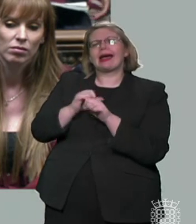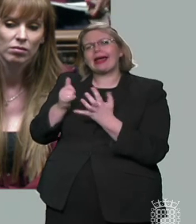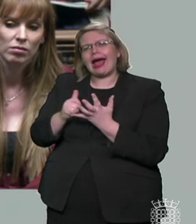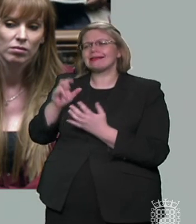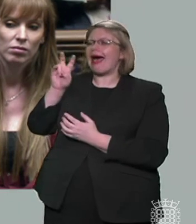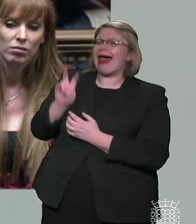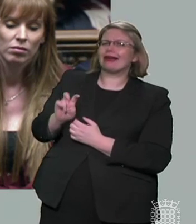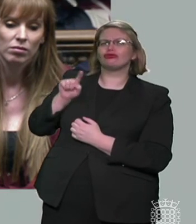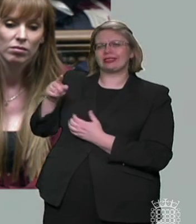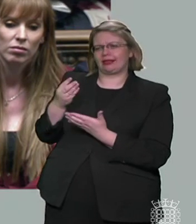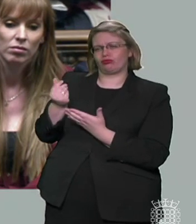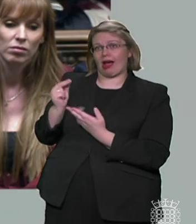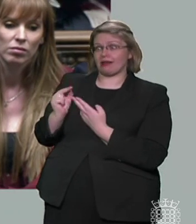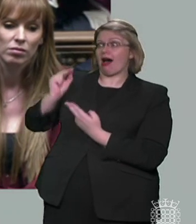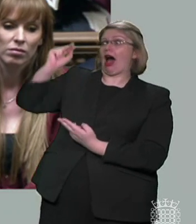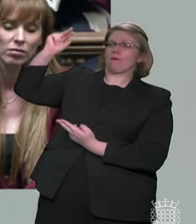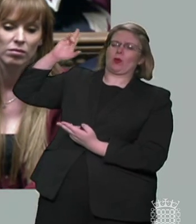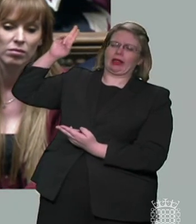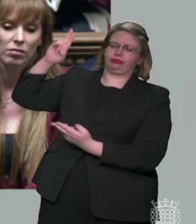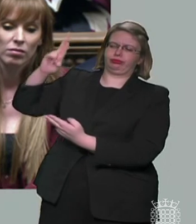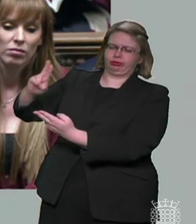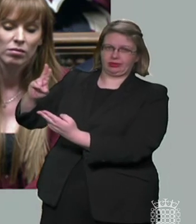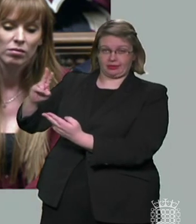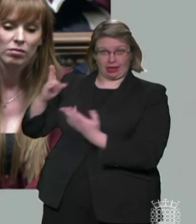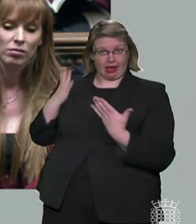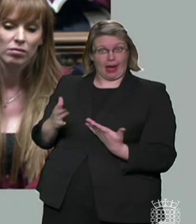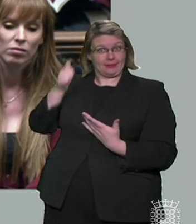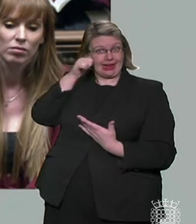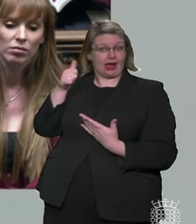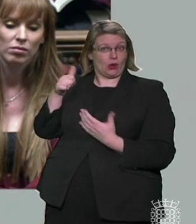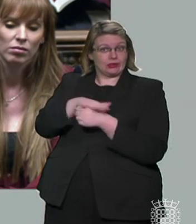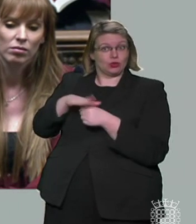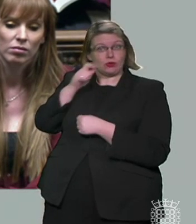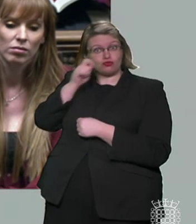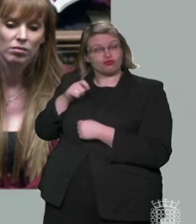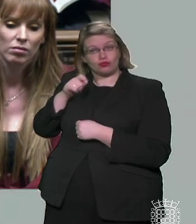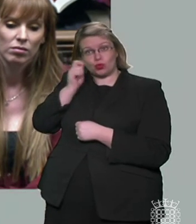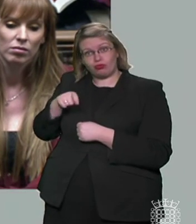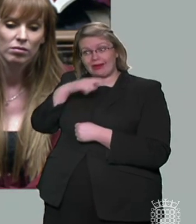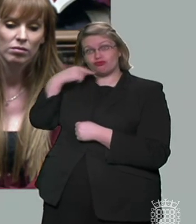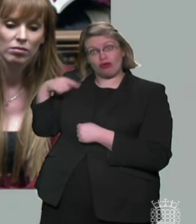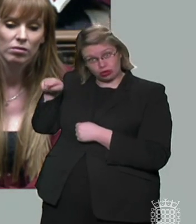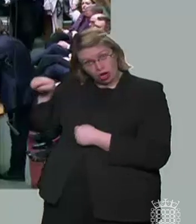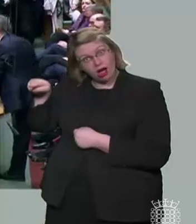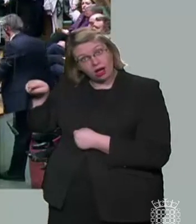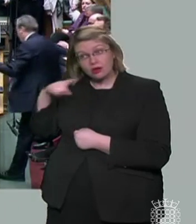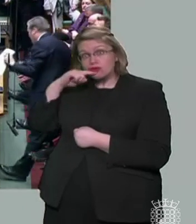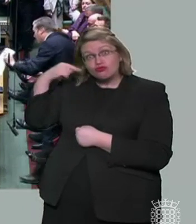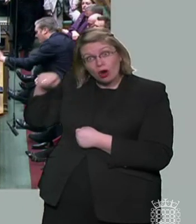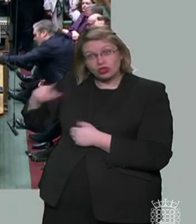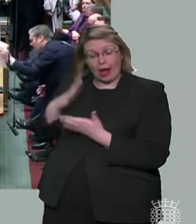That bet now looks certain to fail. When will the Prime Minister force the Chancellor into a U-turn?